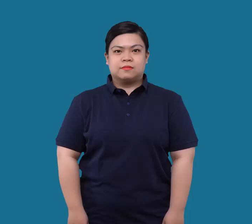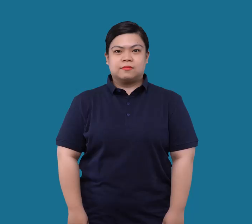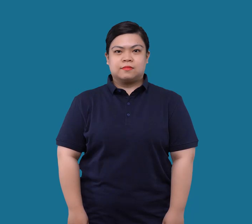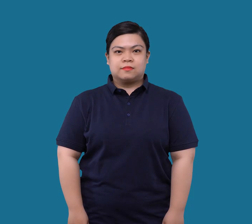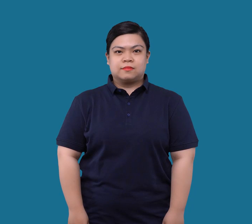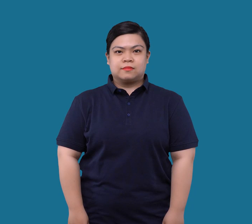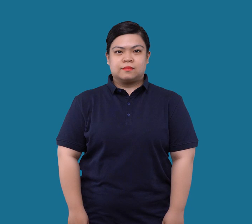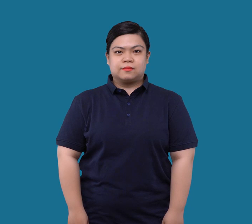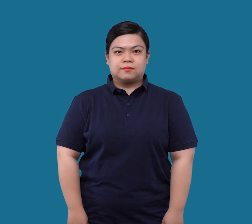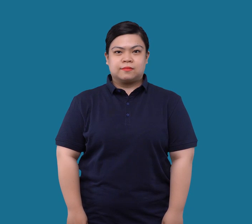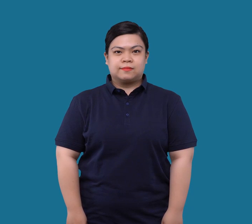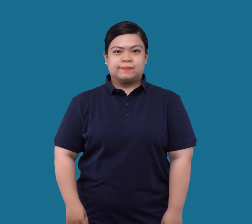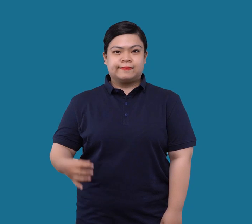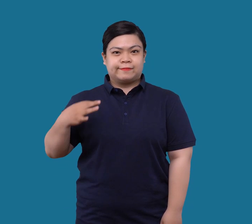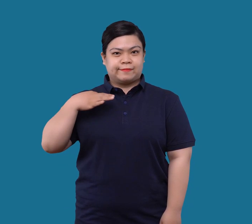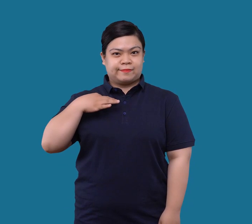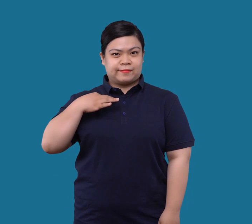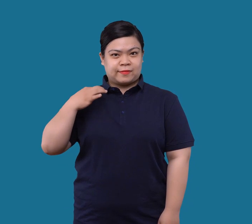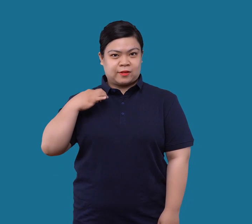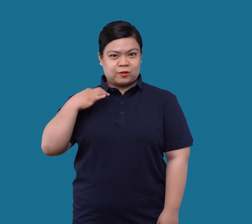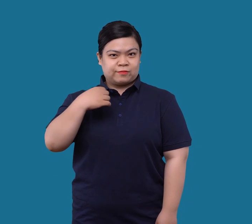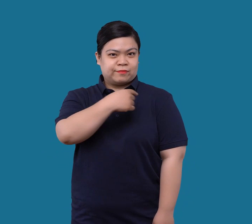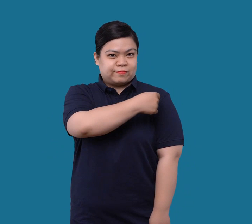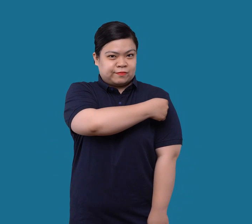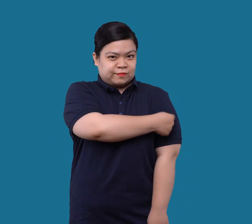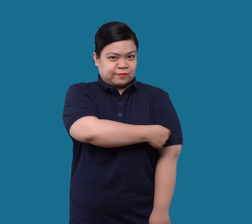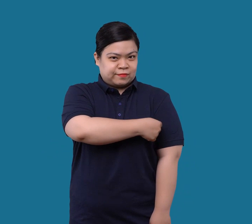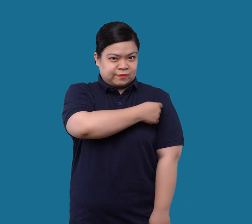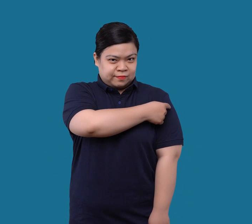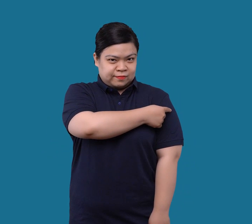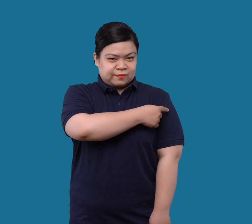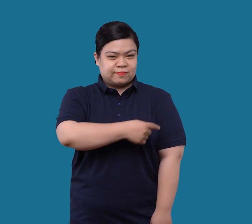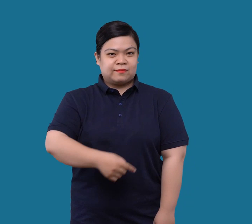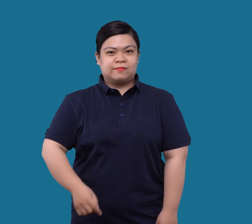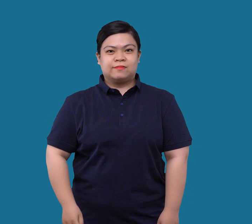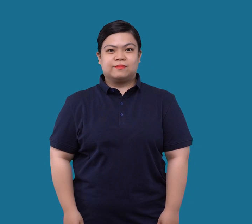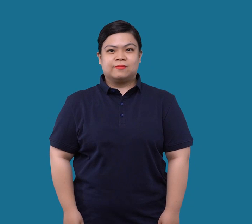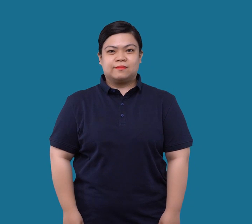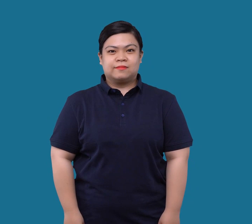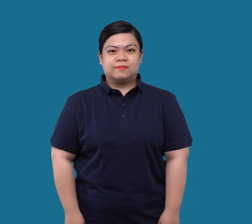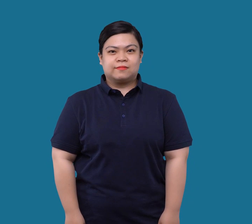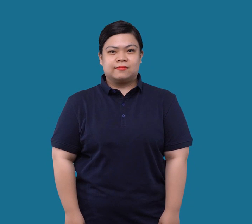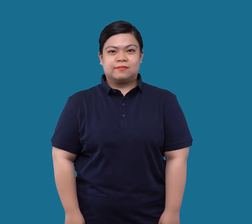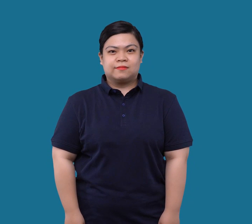đồng phục